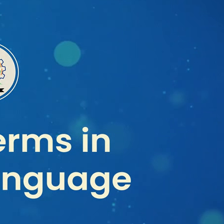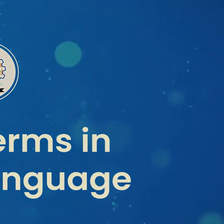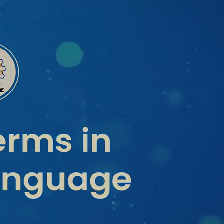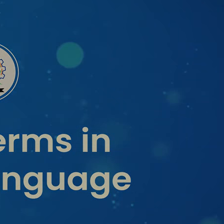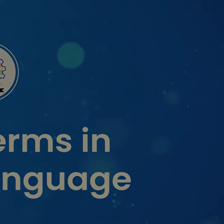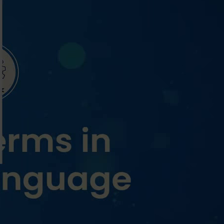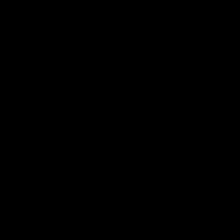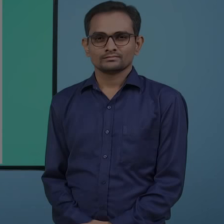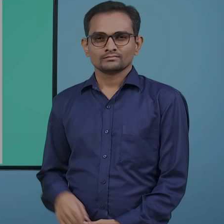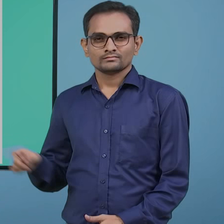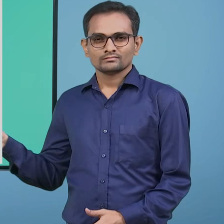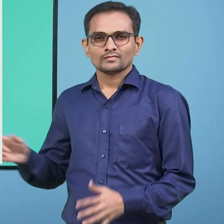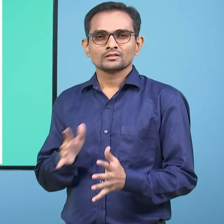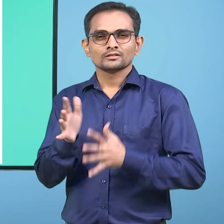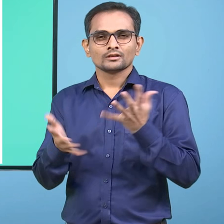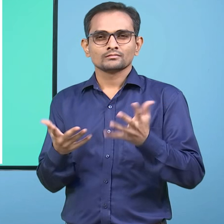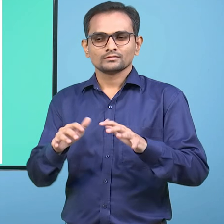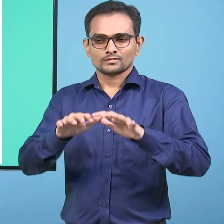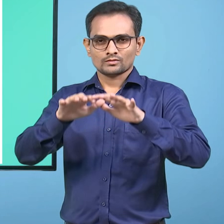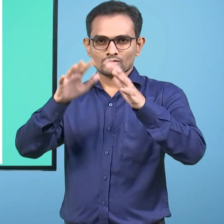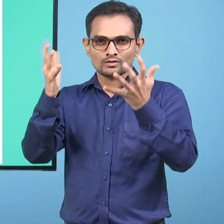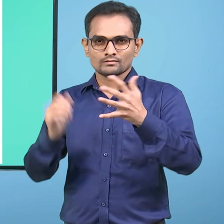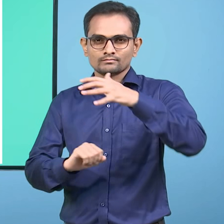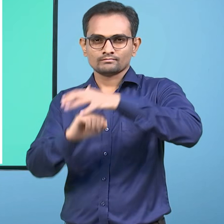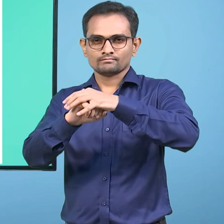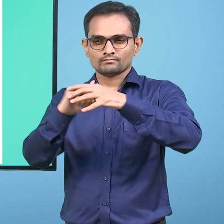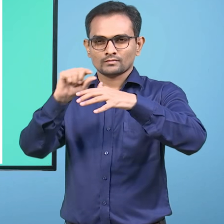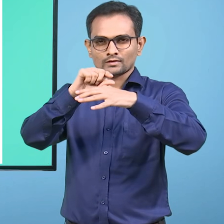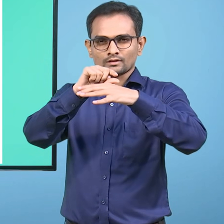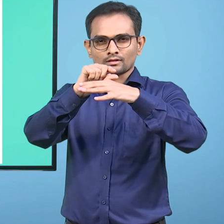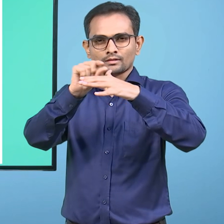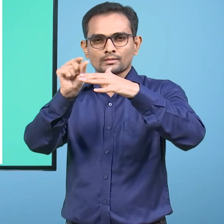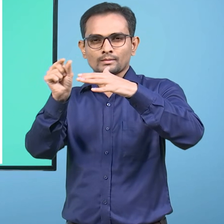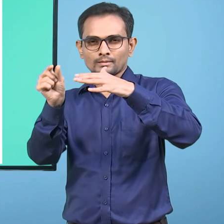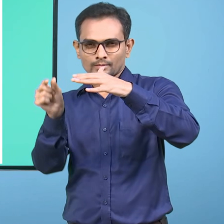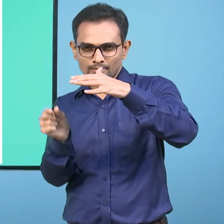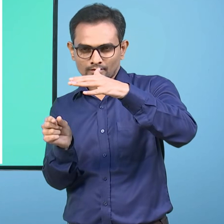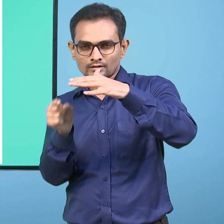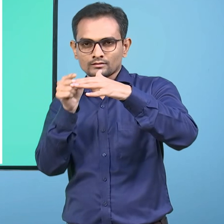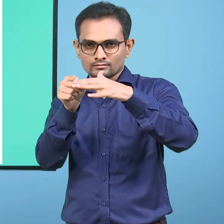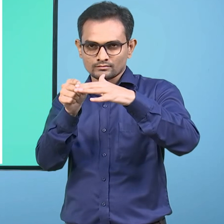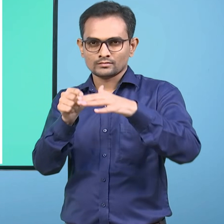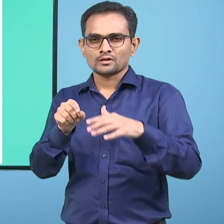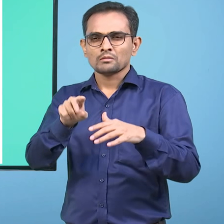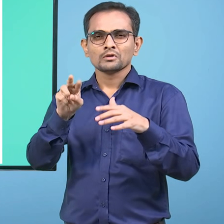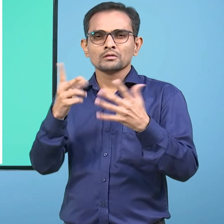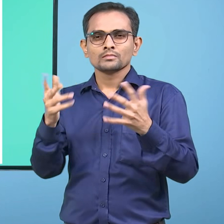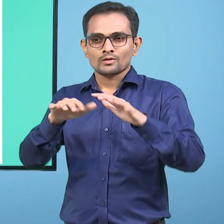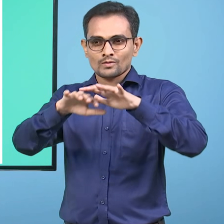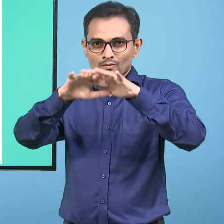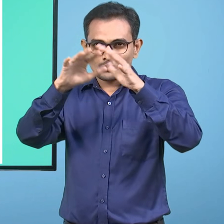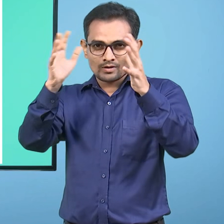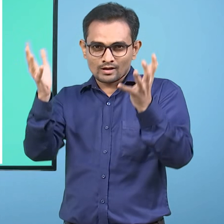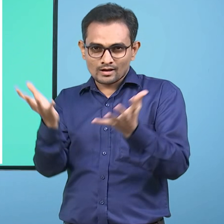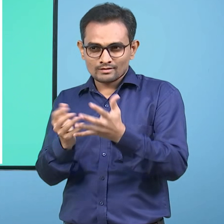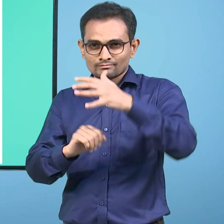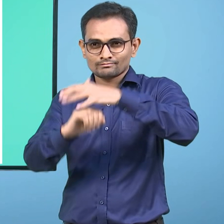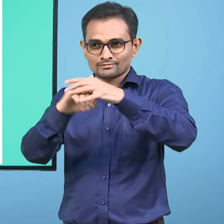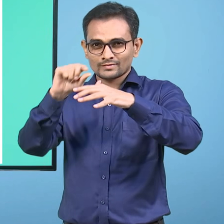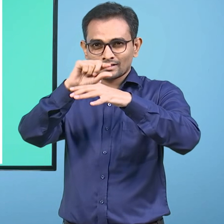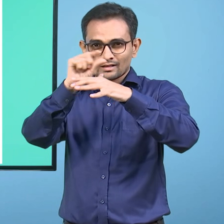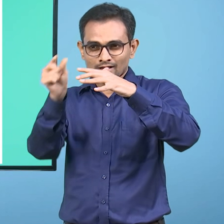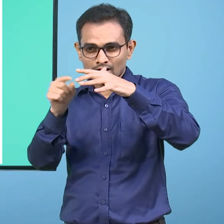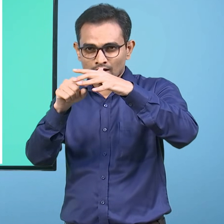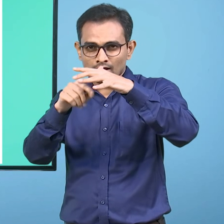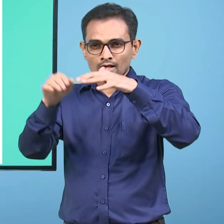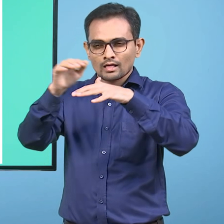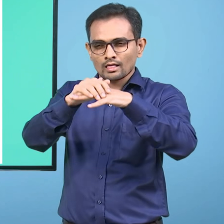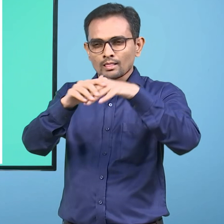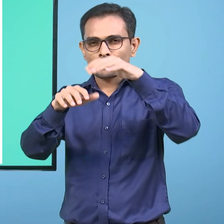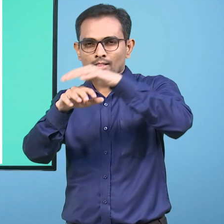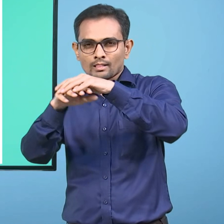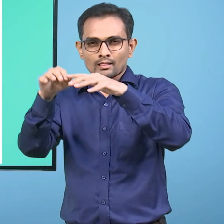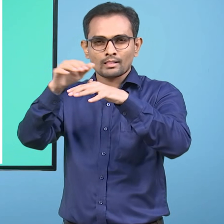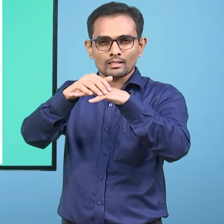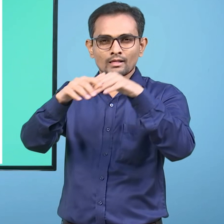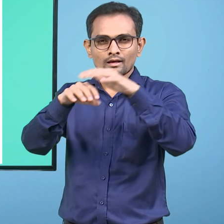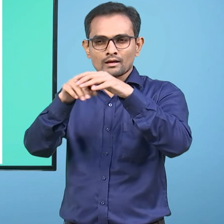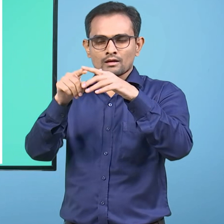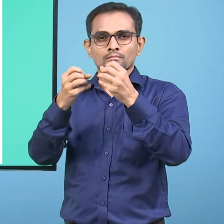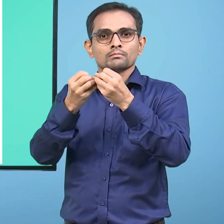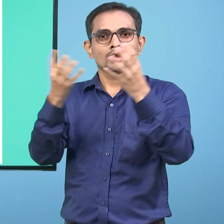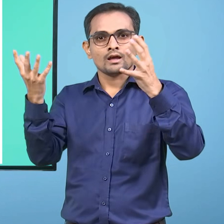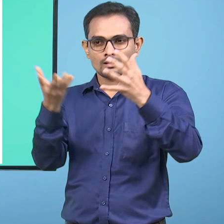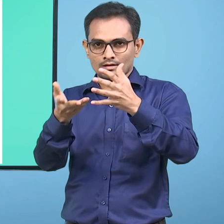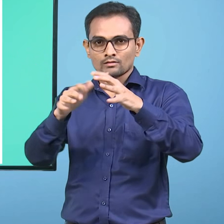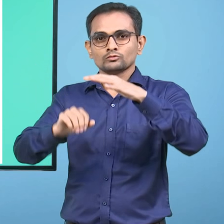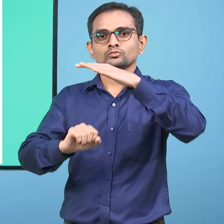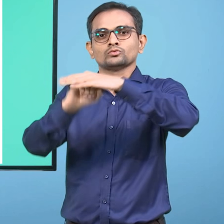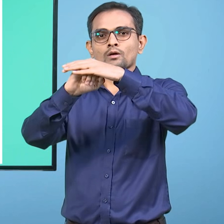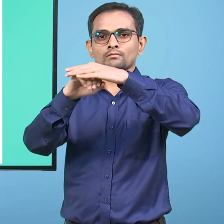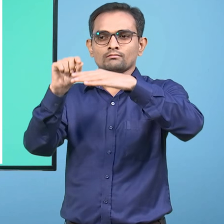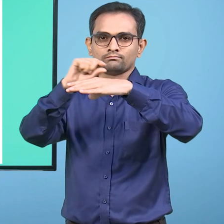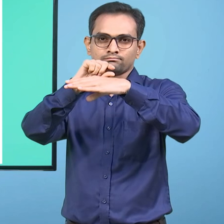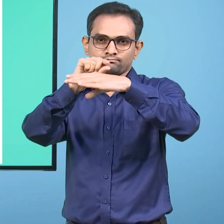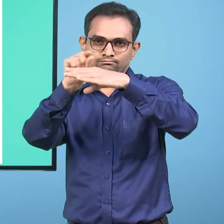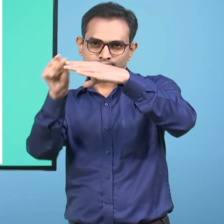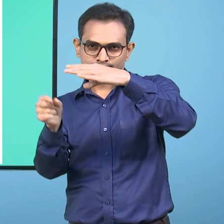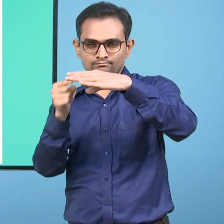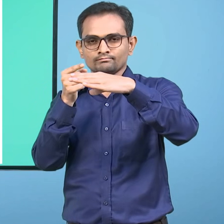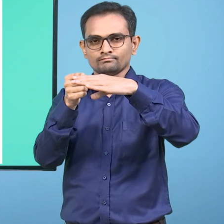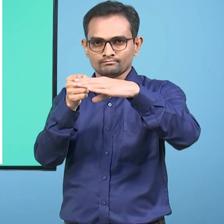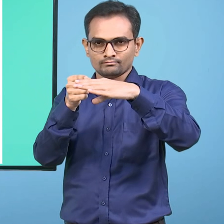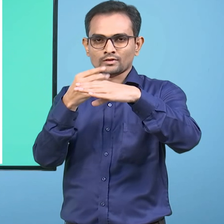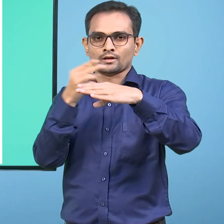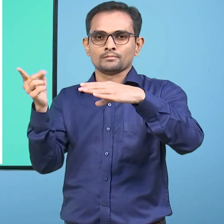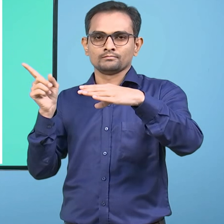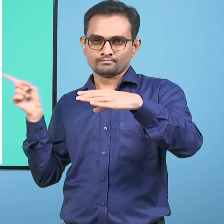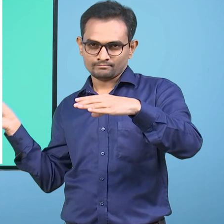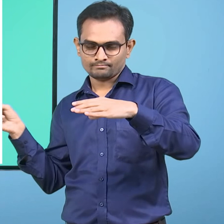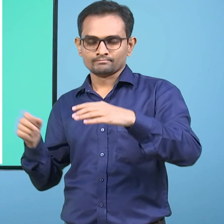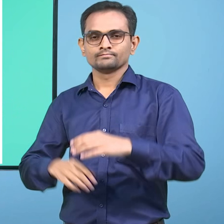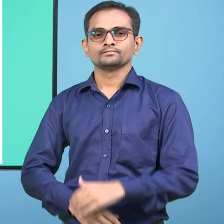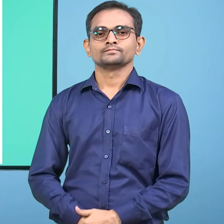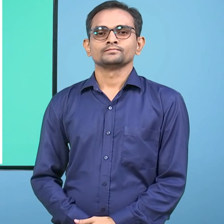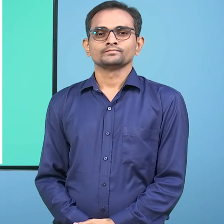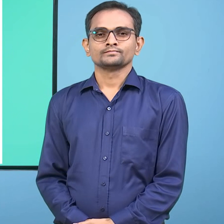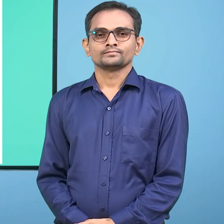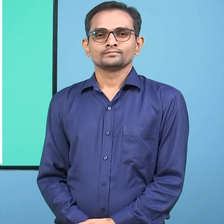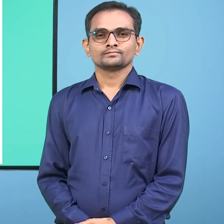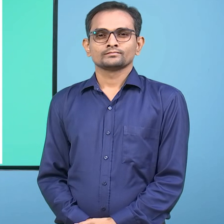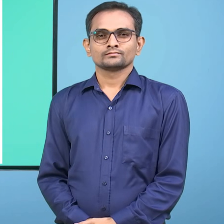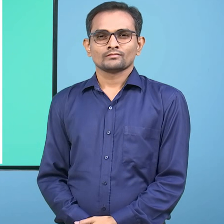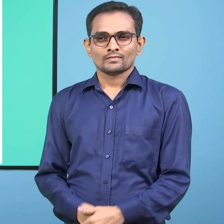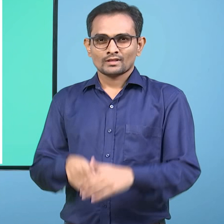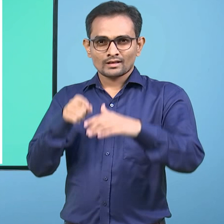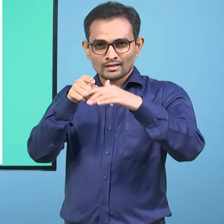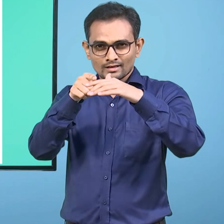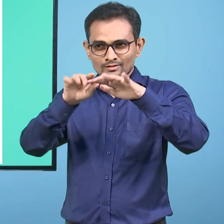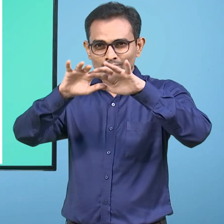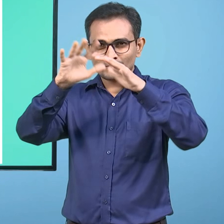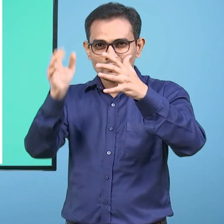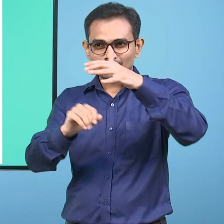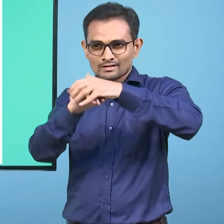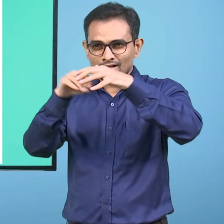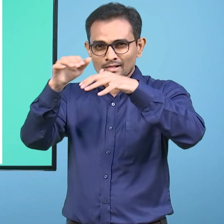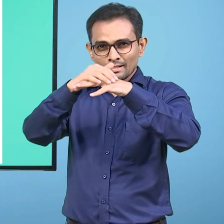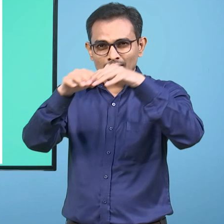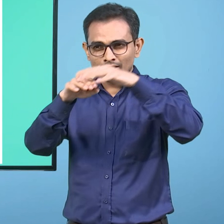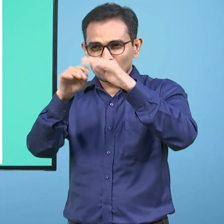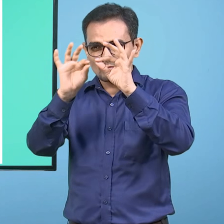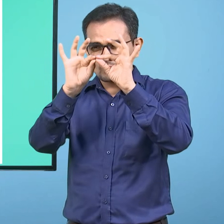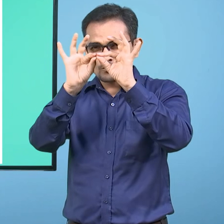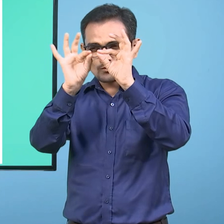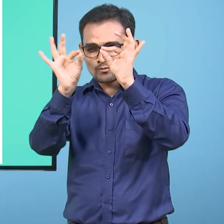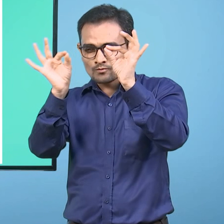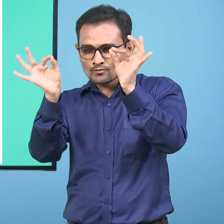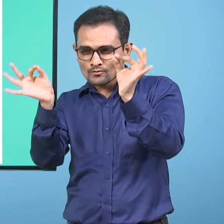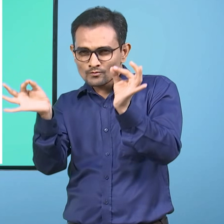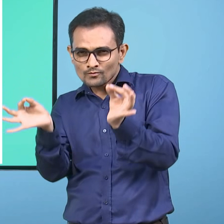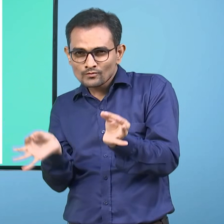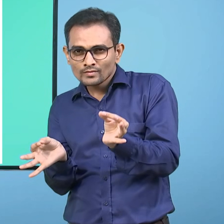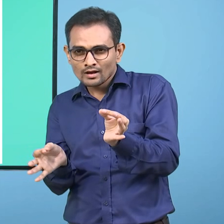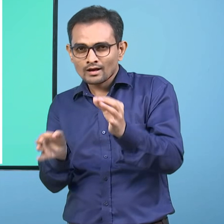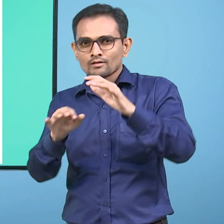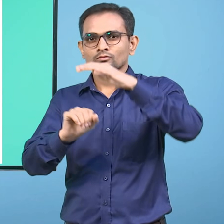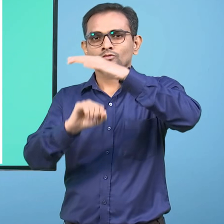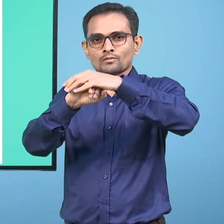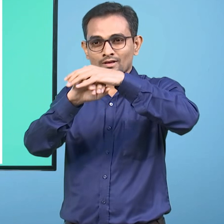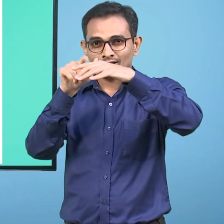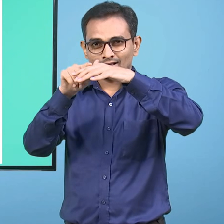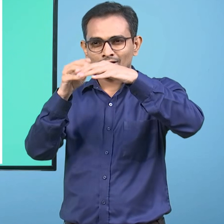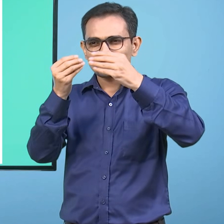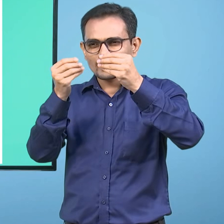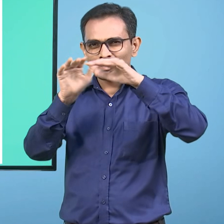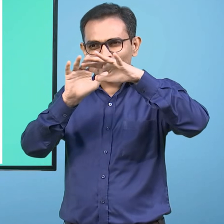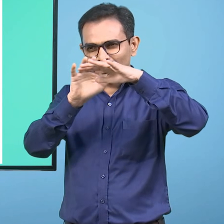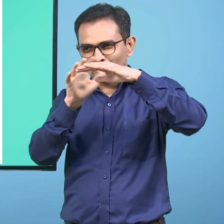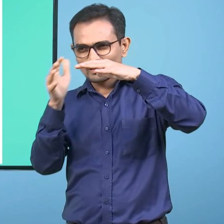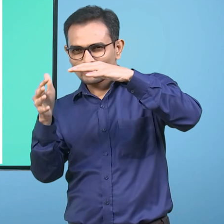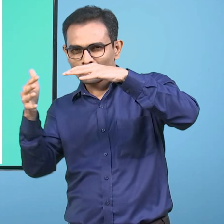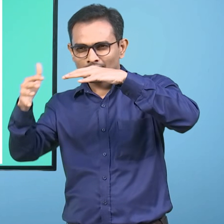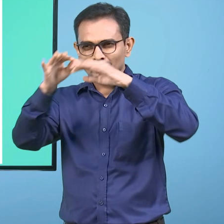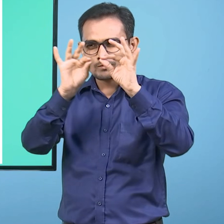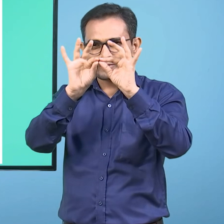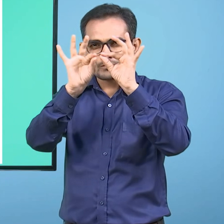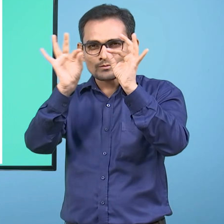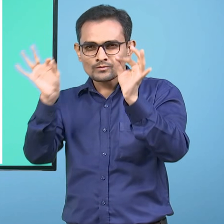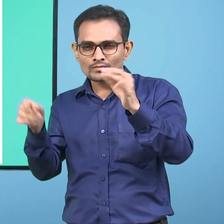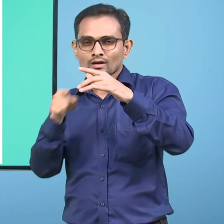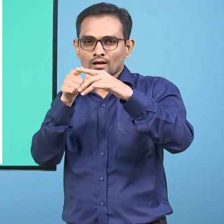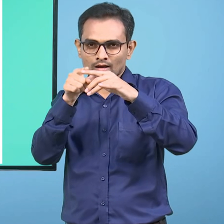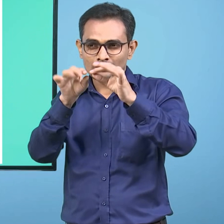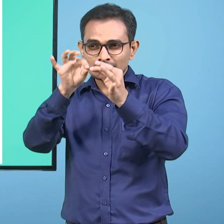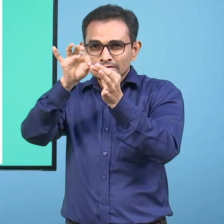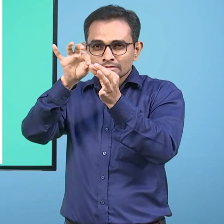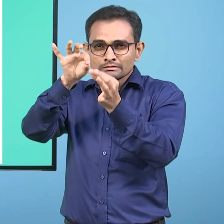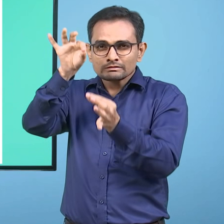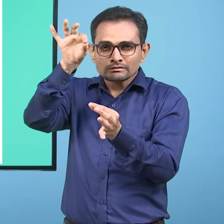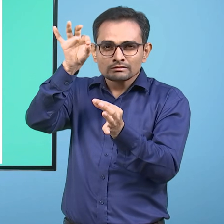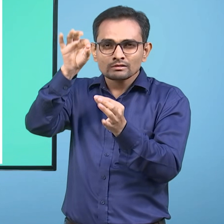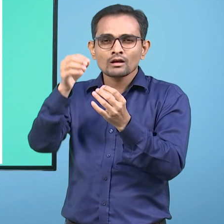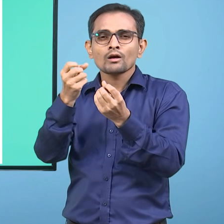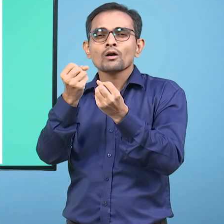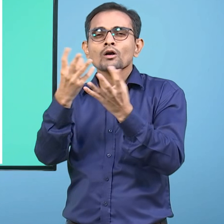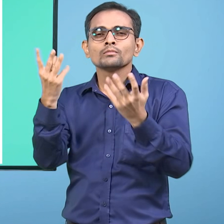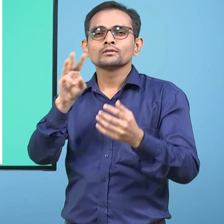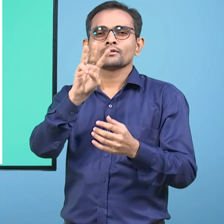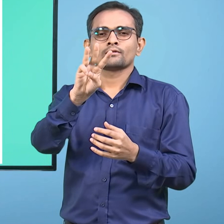Crust The sign for crust is as shown. The earth is made up of several concentric layers with one inside another. The uppermost layer over the earth’s surface is called the crust. It is the thinnest of all the layers. It is about 35 km.